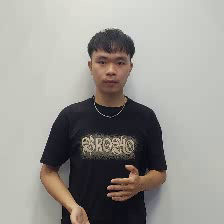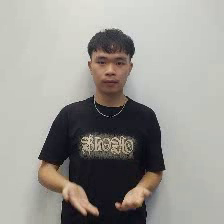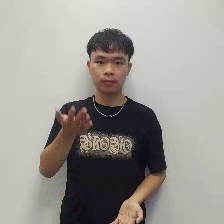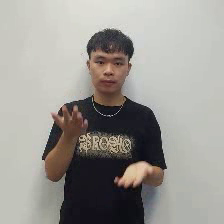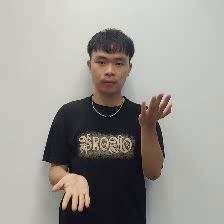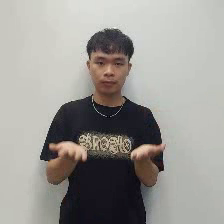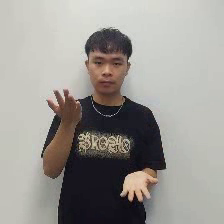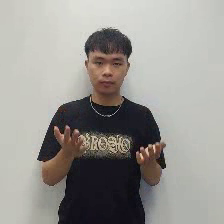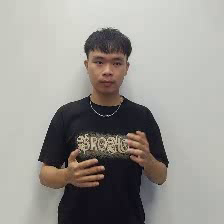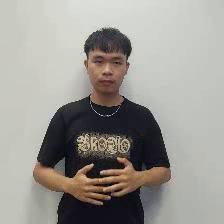Có thể